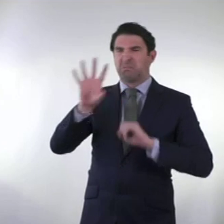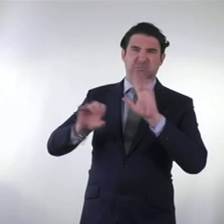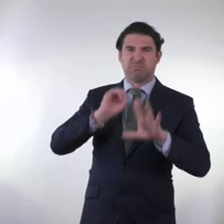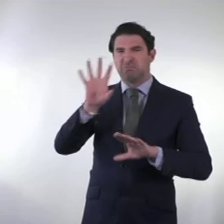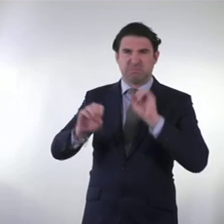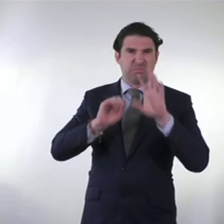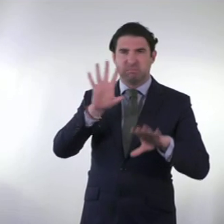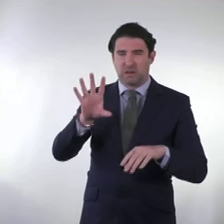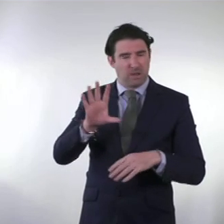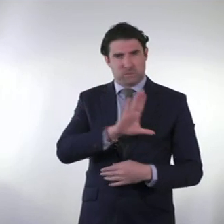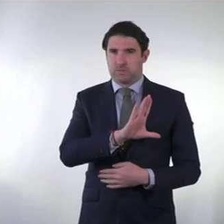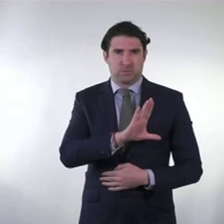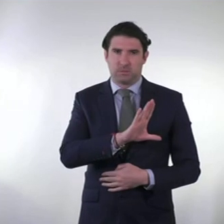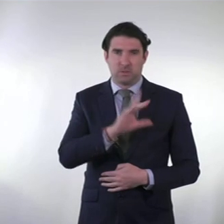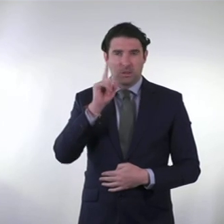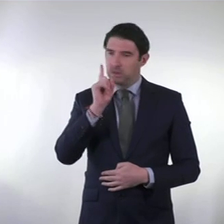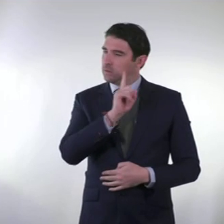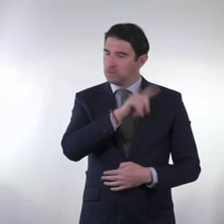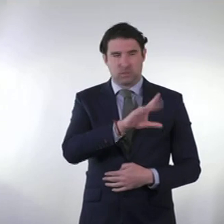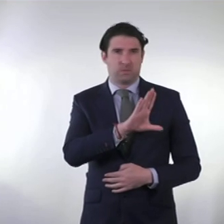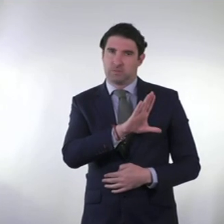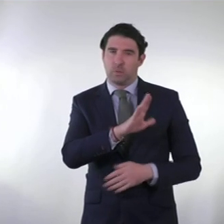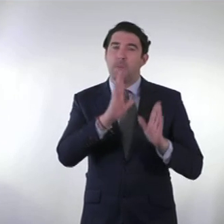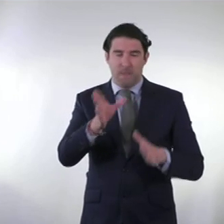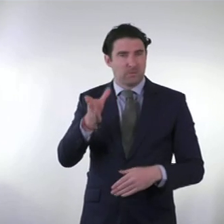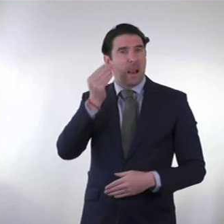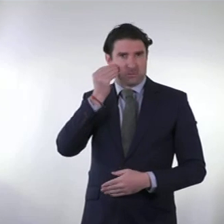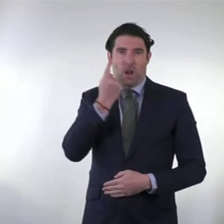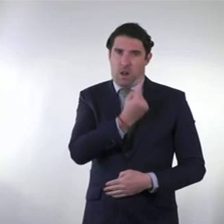Finally, tomorrow marks the start of Black History Month.